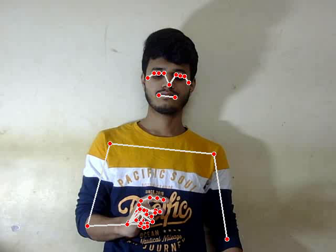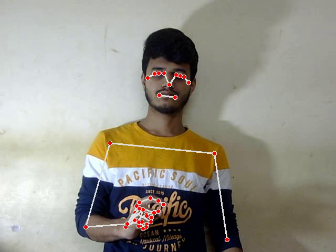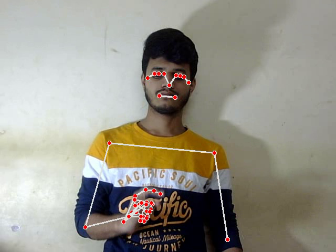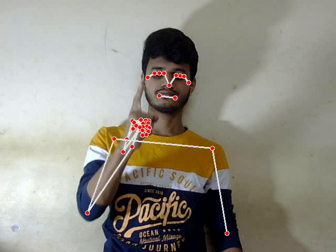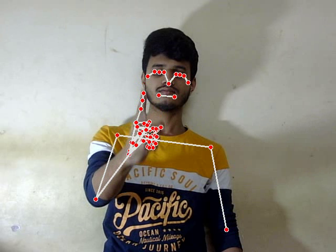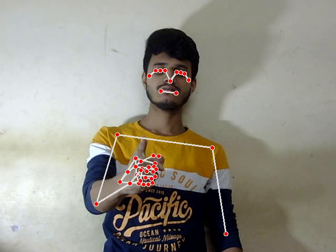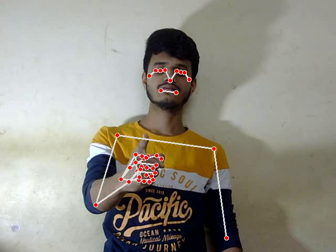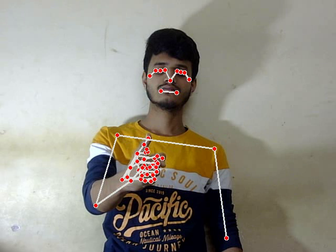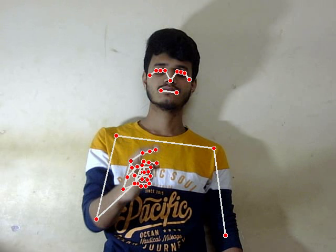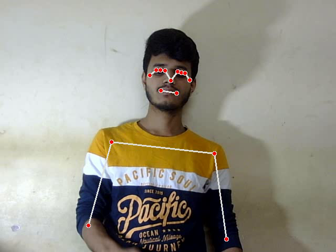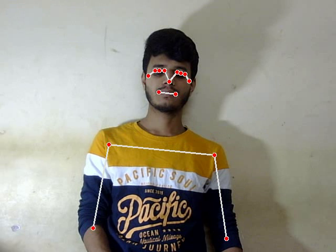you